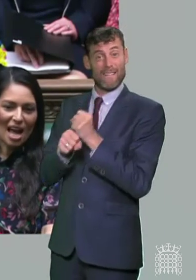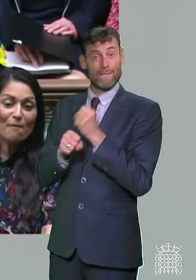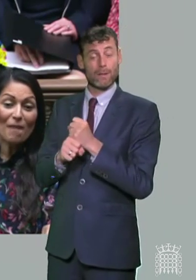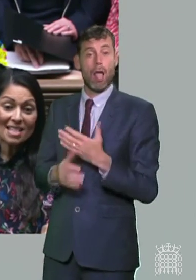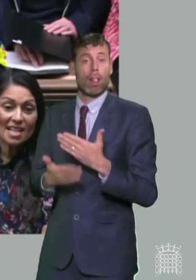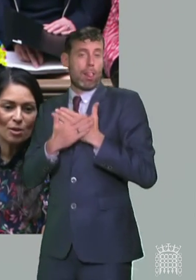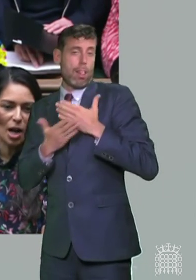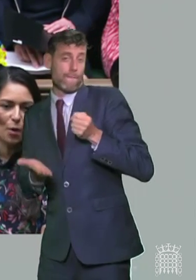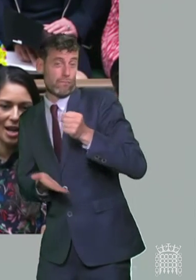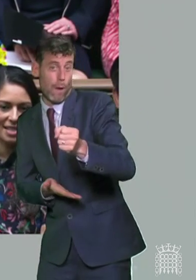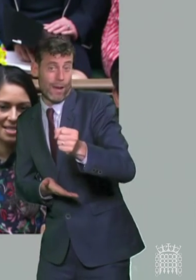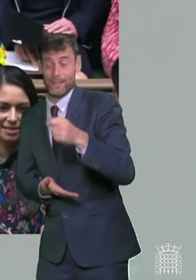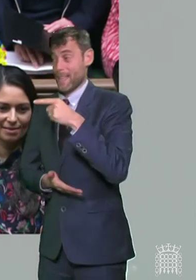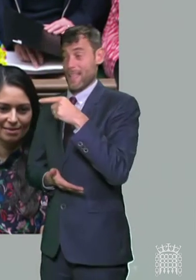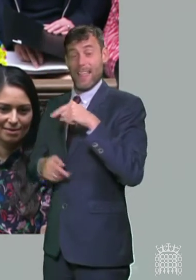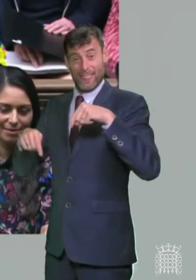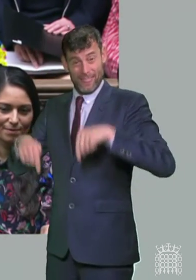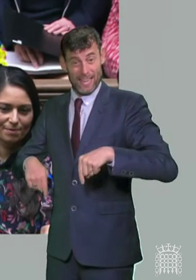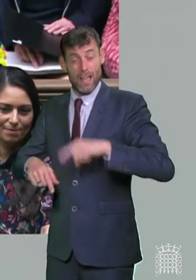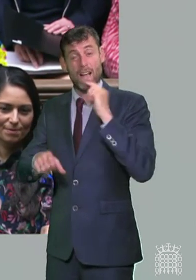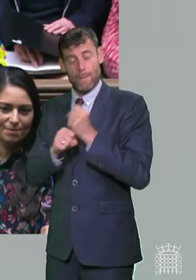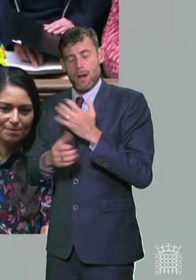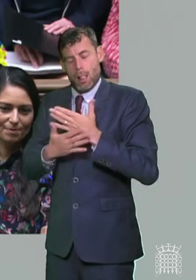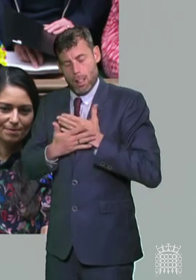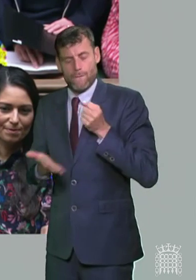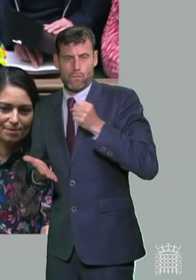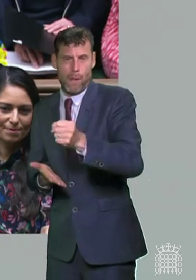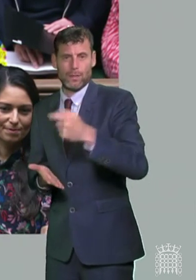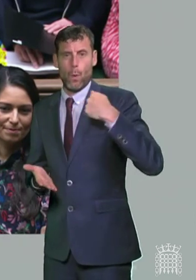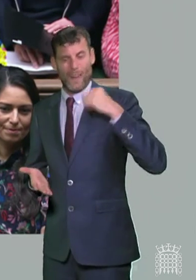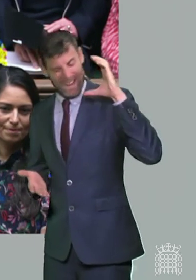This is the Government who love the railways and who invest in the railways.